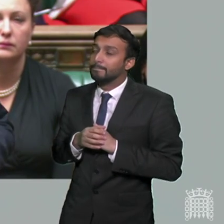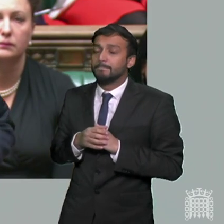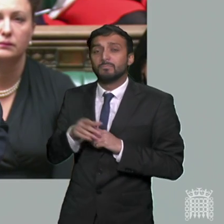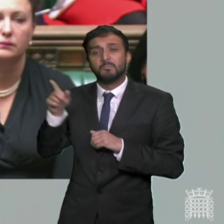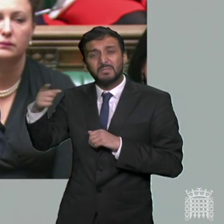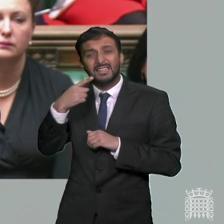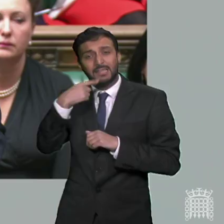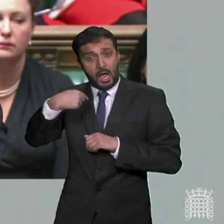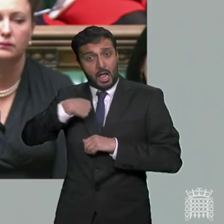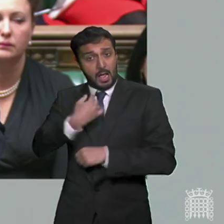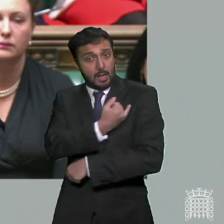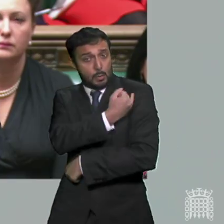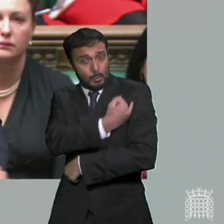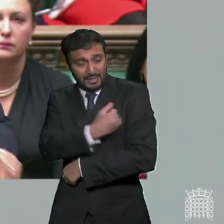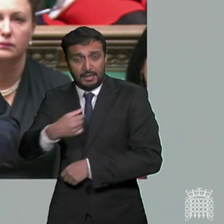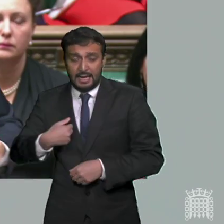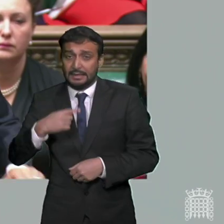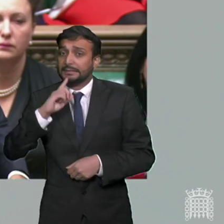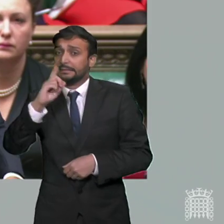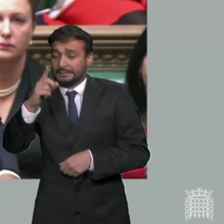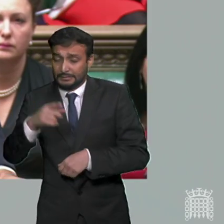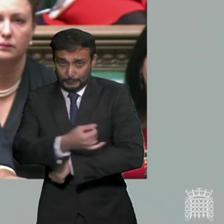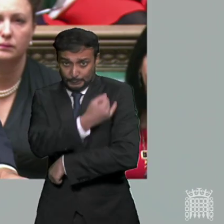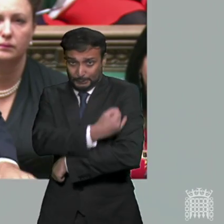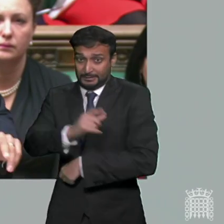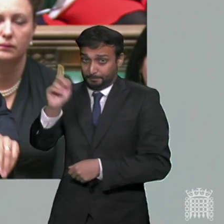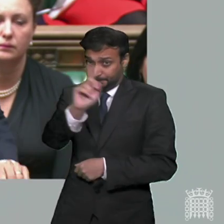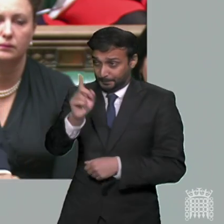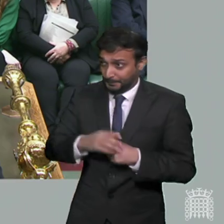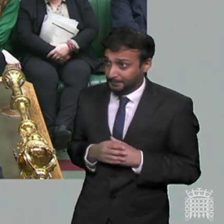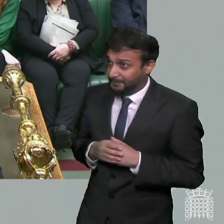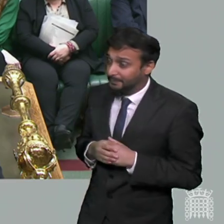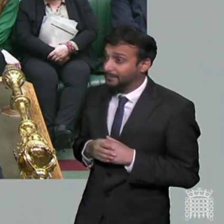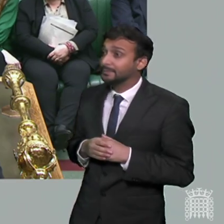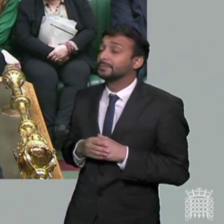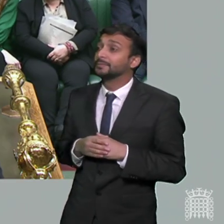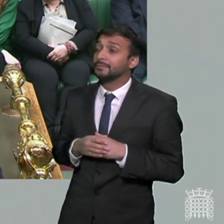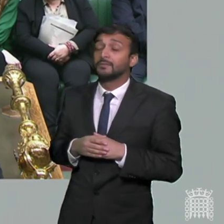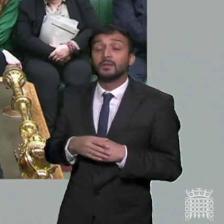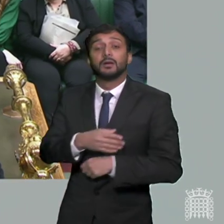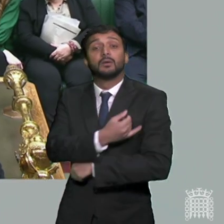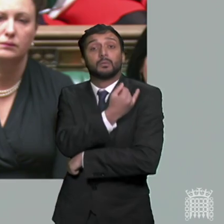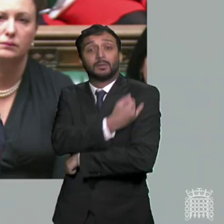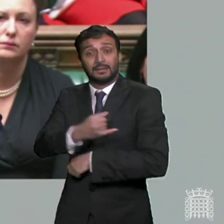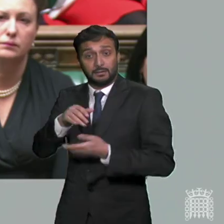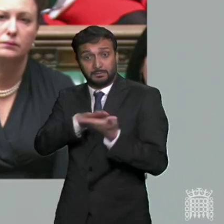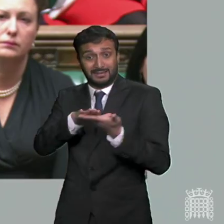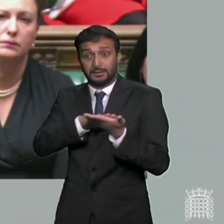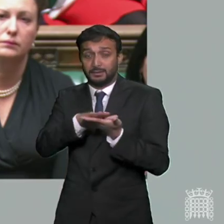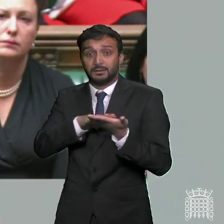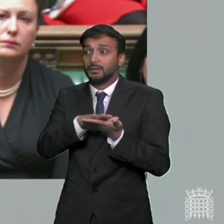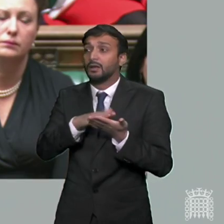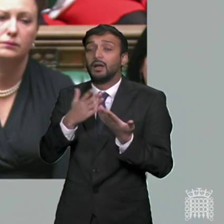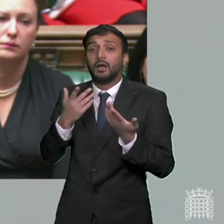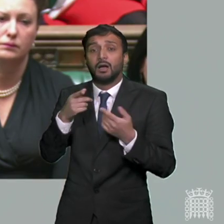I shall tell him what is weak, and that is not being able to stand up to people.